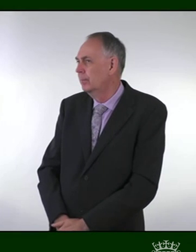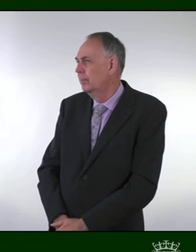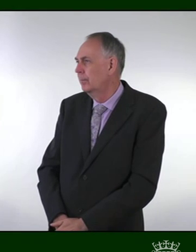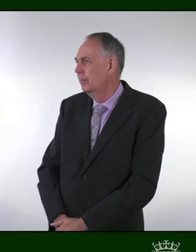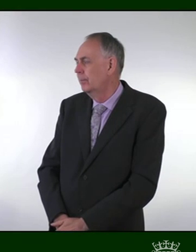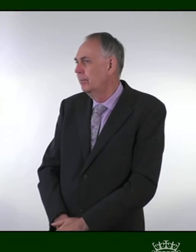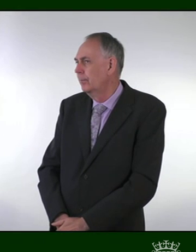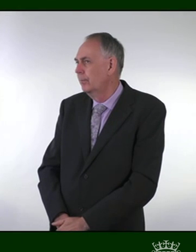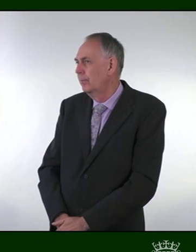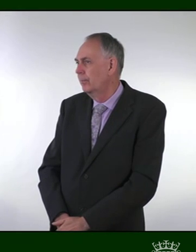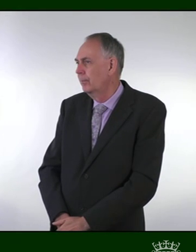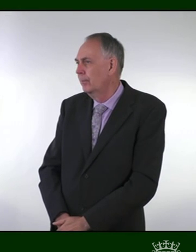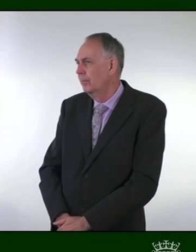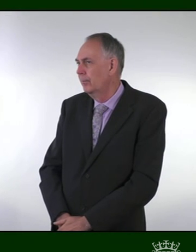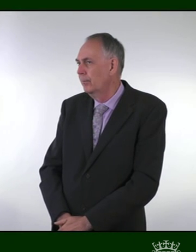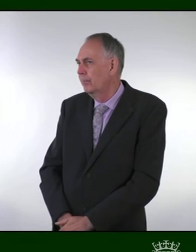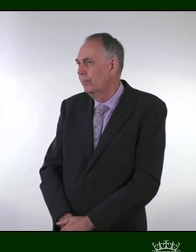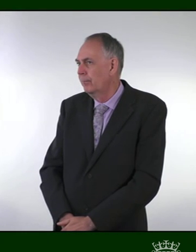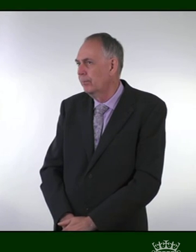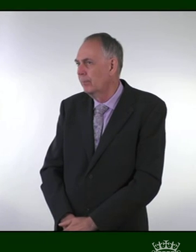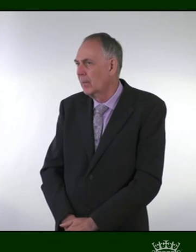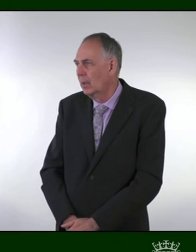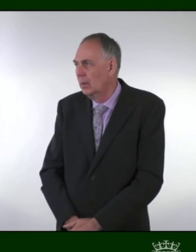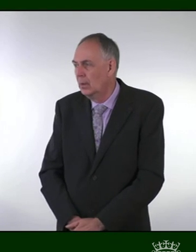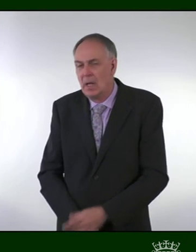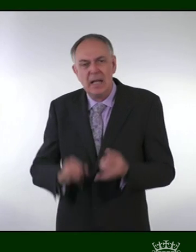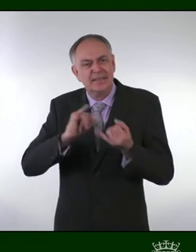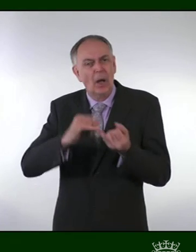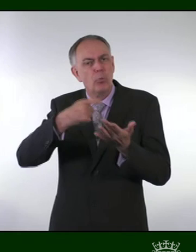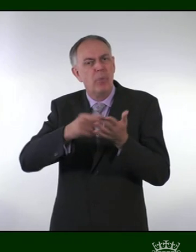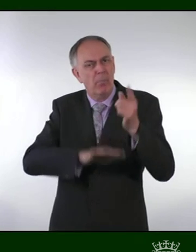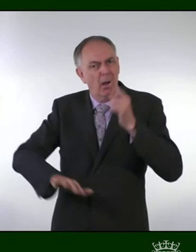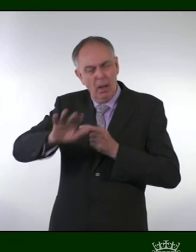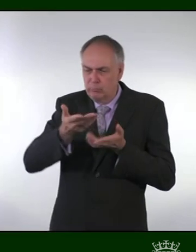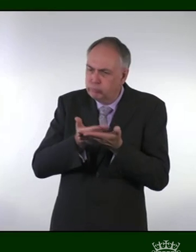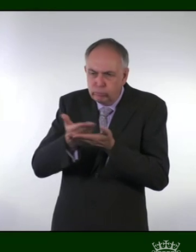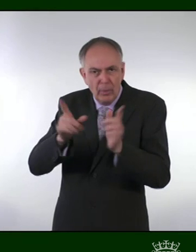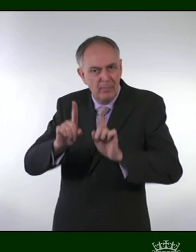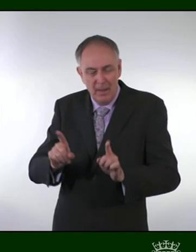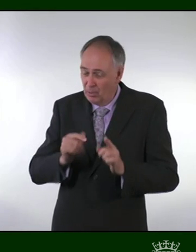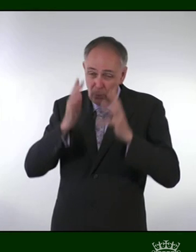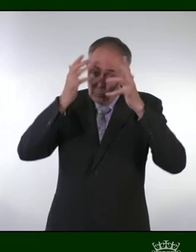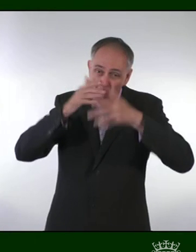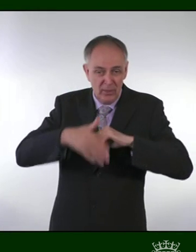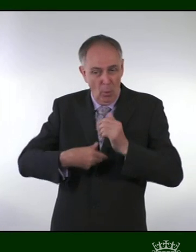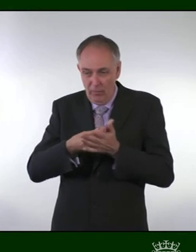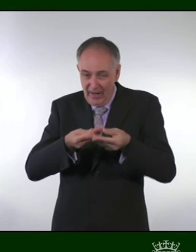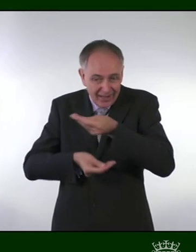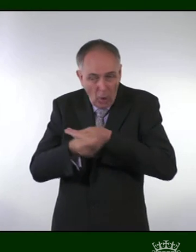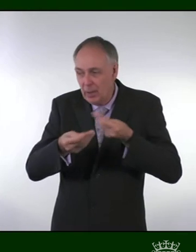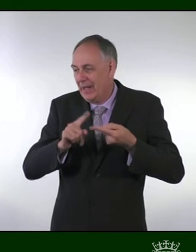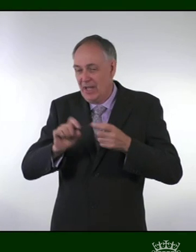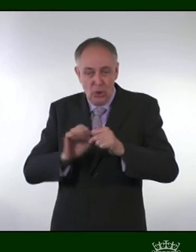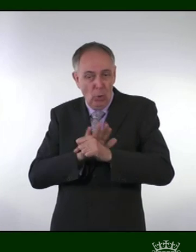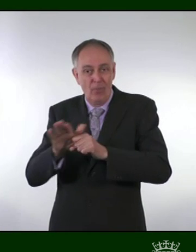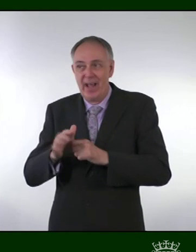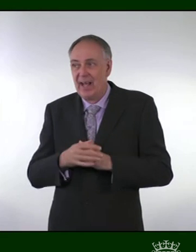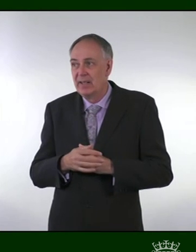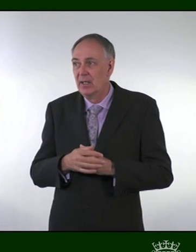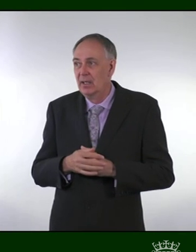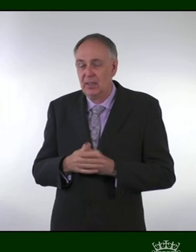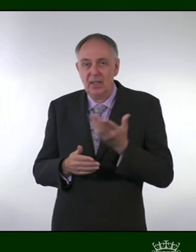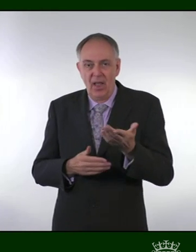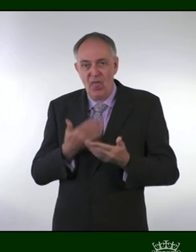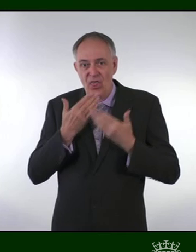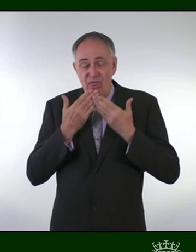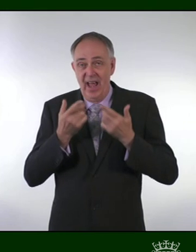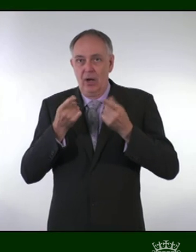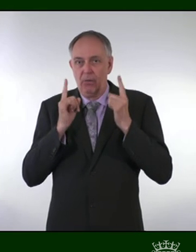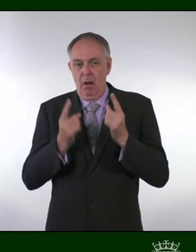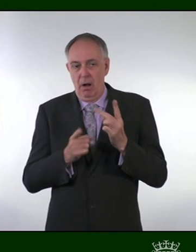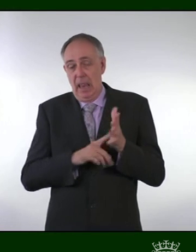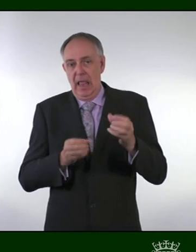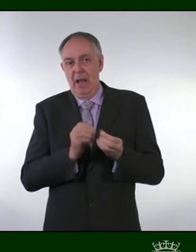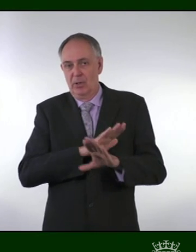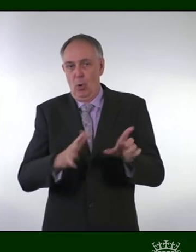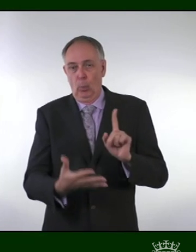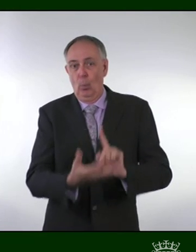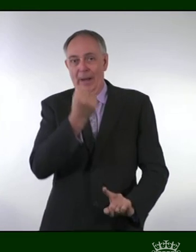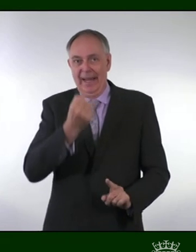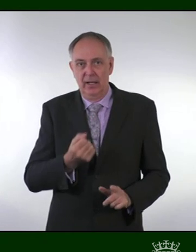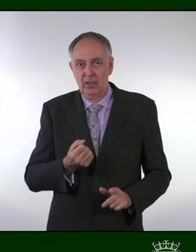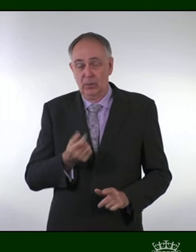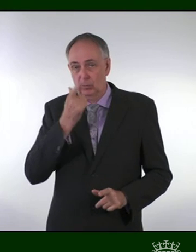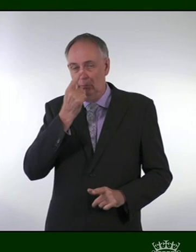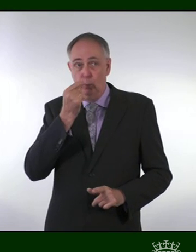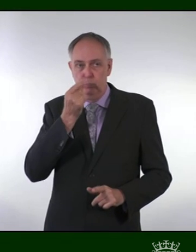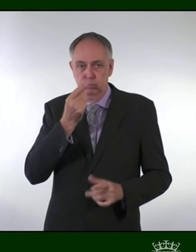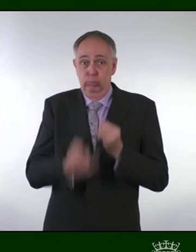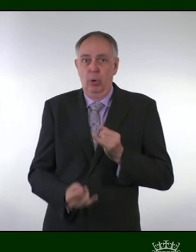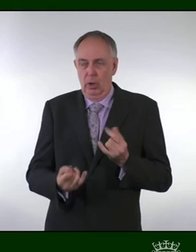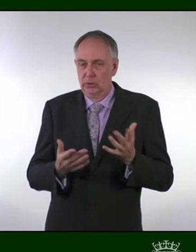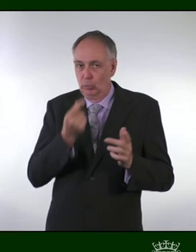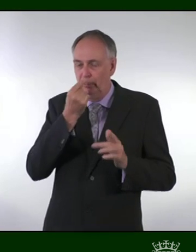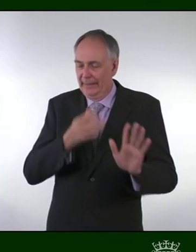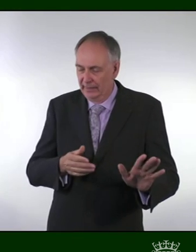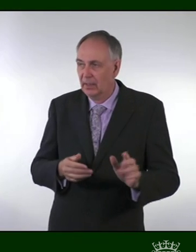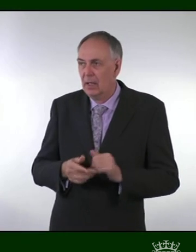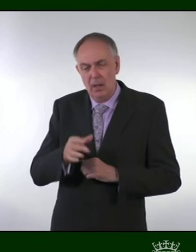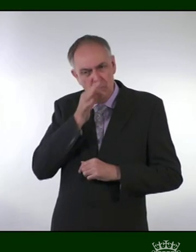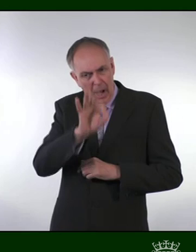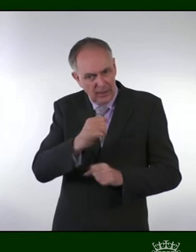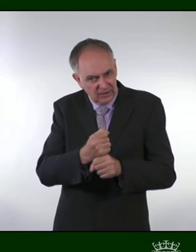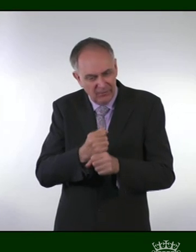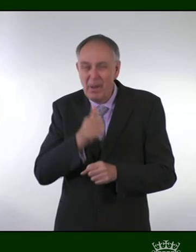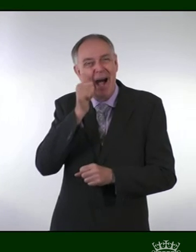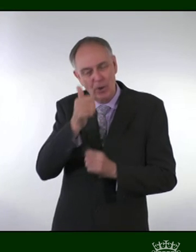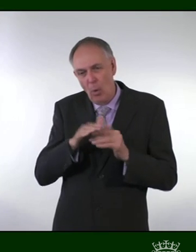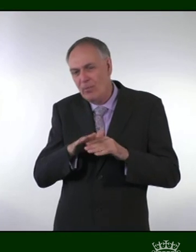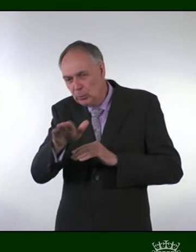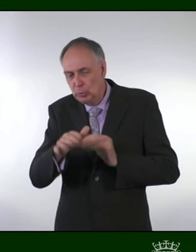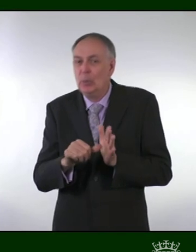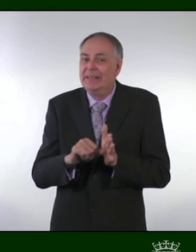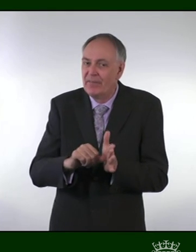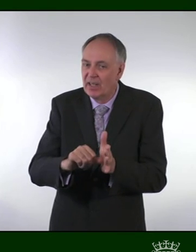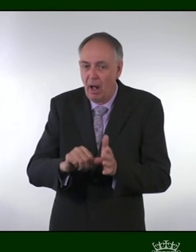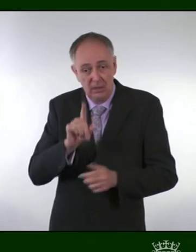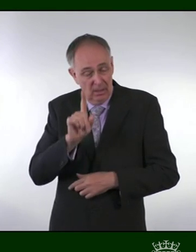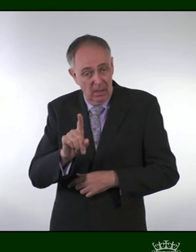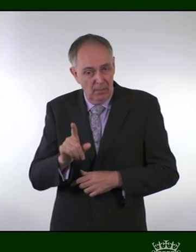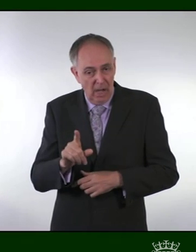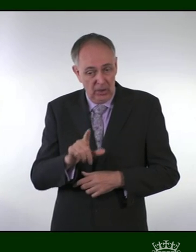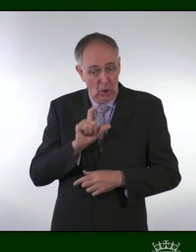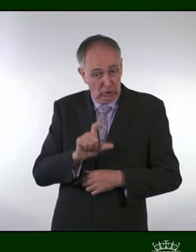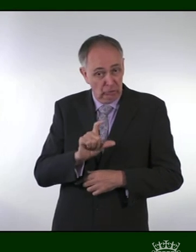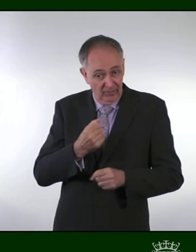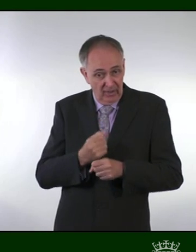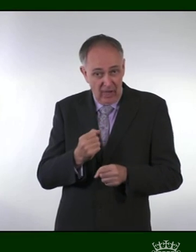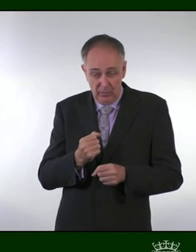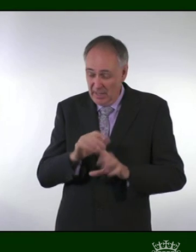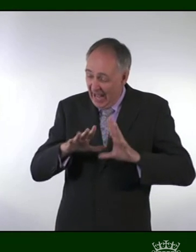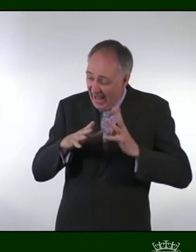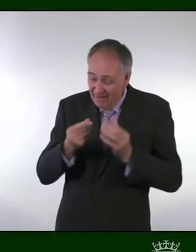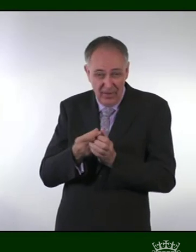Out and about talking to the good people of South Ribble, I find that they are worried about the economic effects of covid, although they do also say, “Thank God that other lot didn’t get in, because I can’t imagine how much trouble we’d be in right now.” Can the Prime Minister confirm that while there might be tough days ahead, this Conservative Government are throwing the kitchen sink at fixing it?